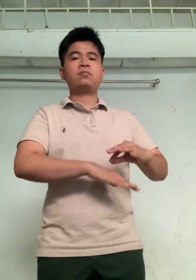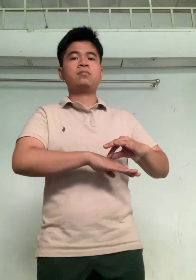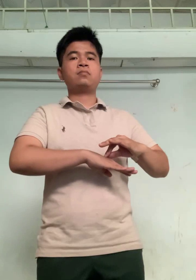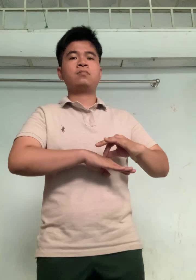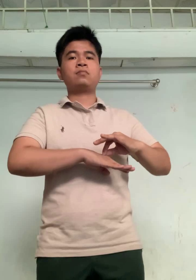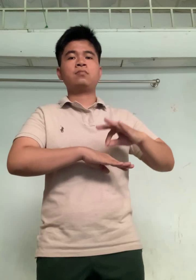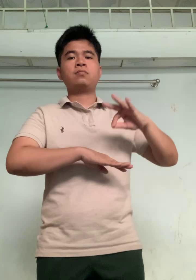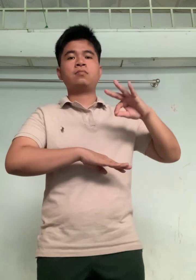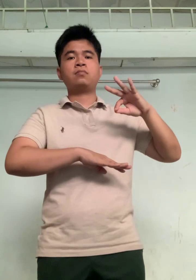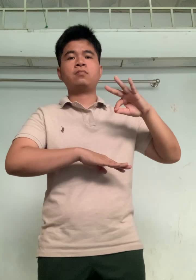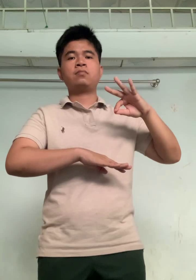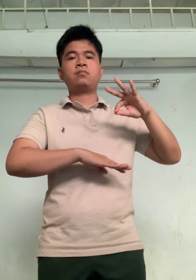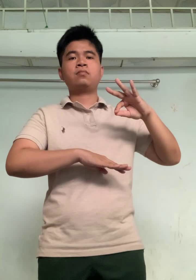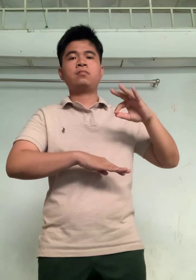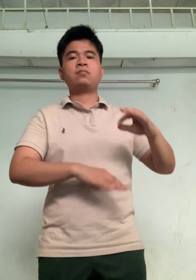tuan